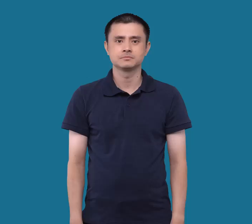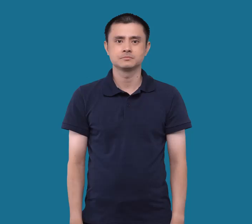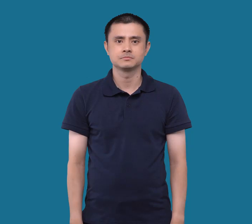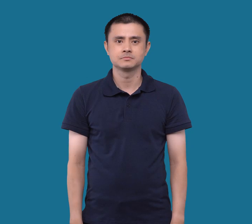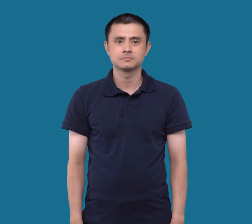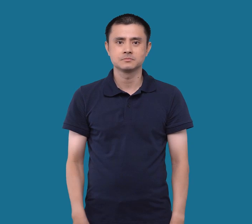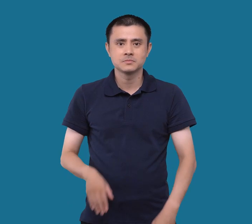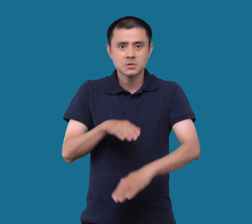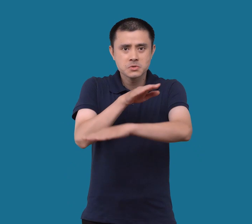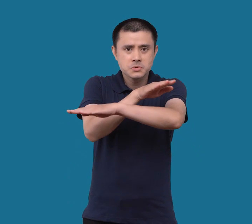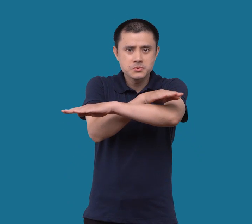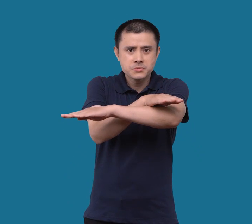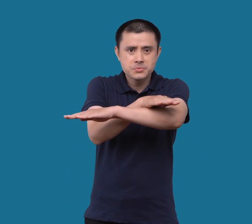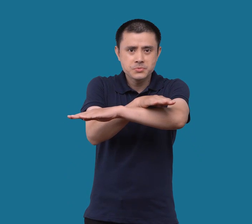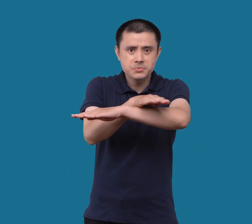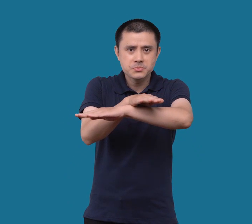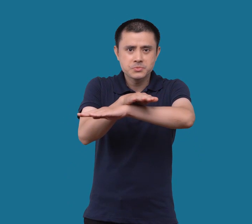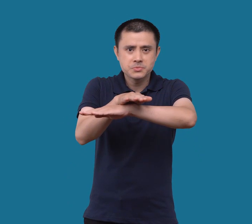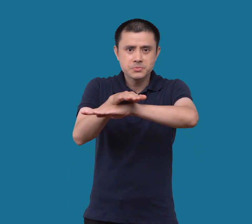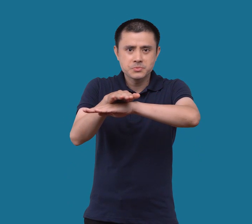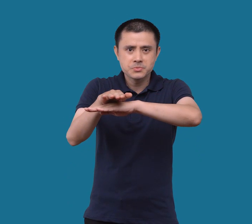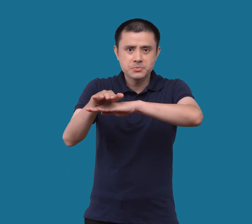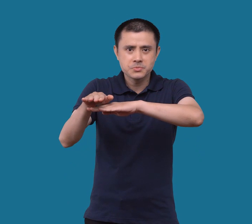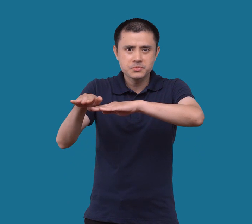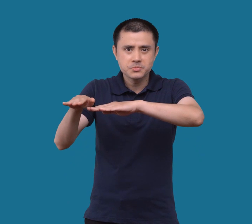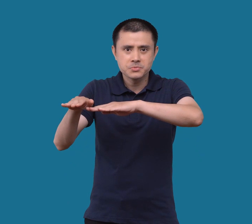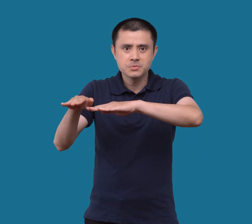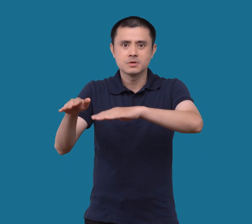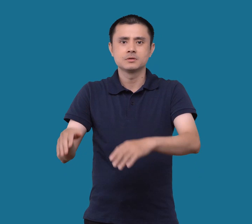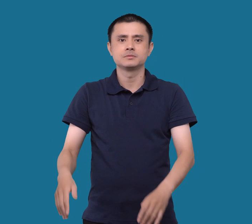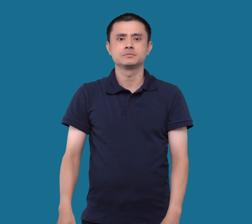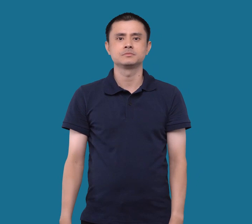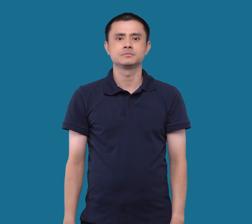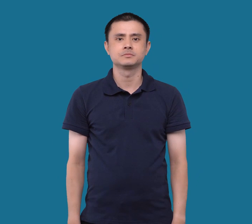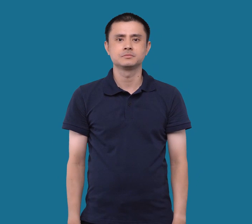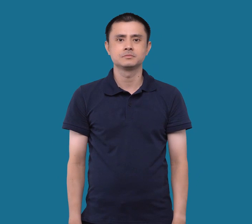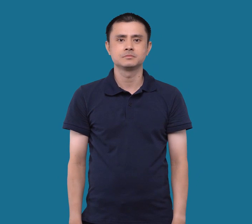bằng phẳng